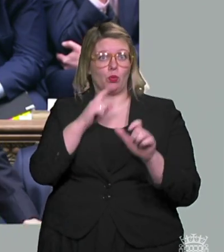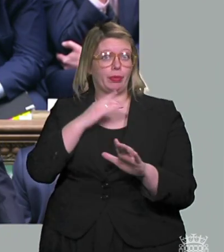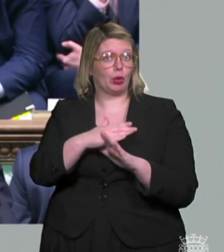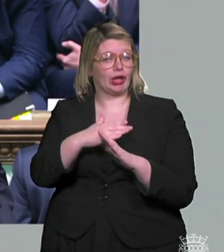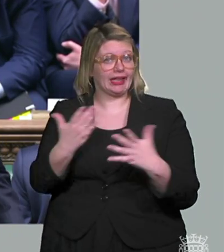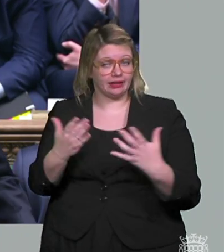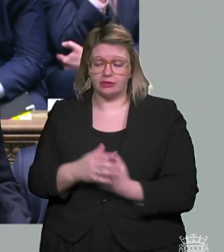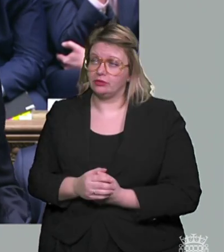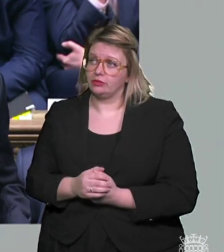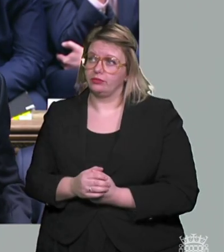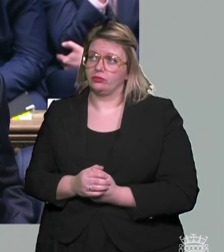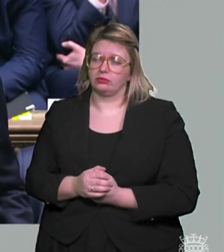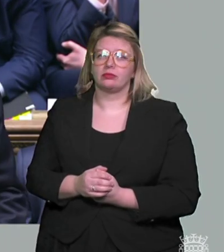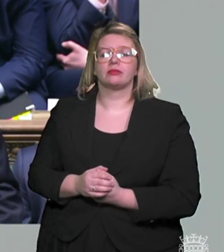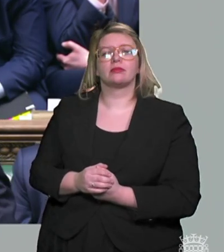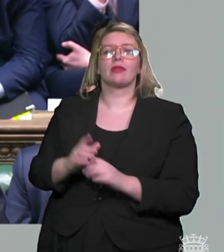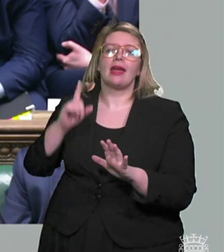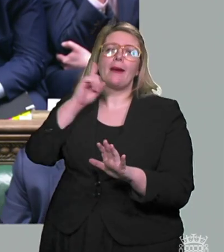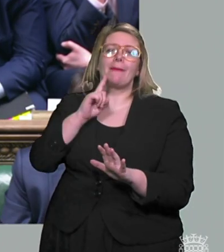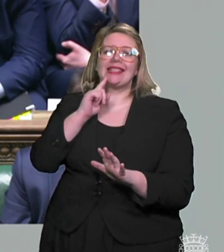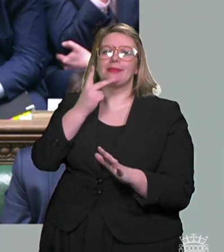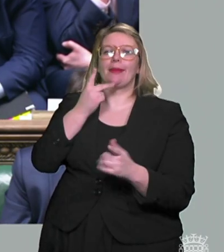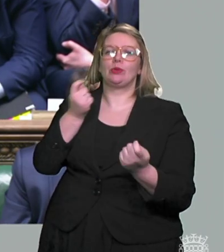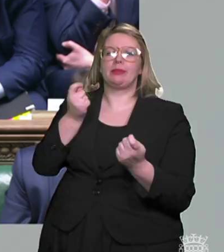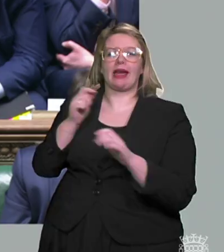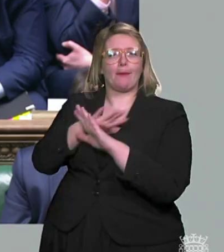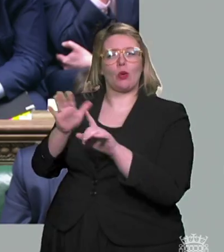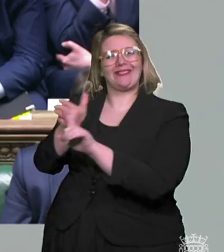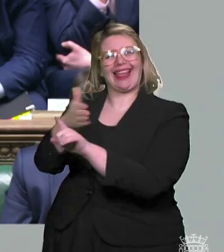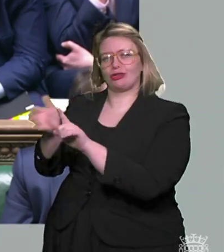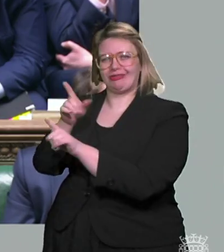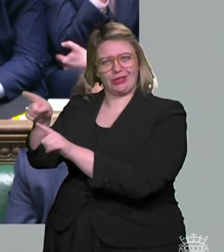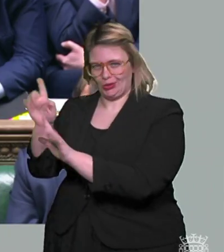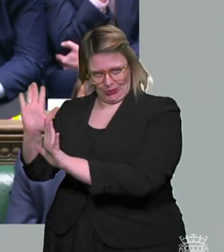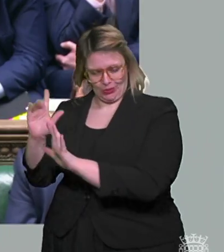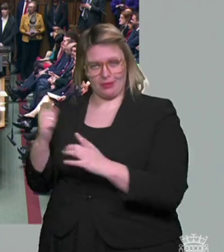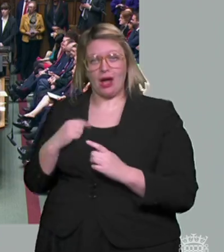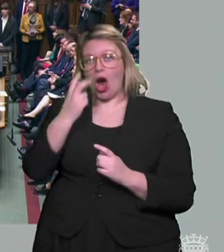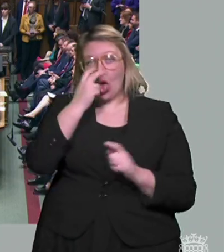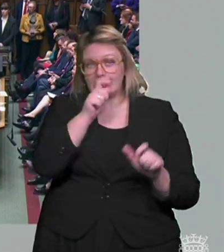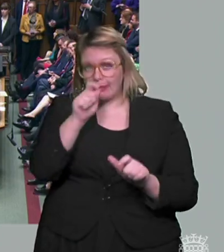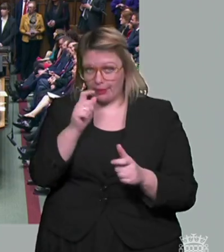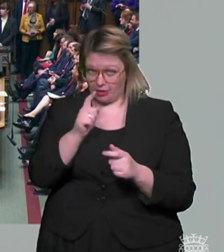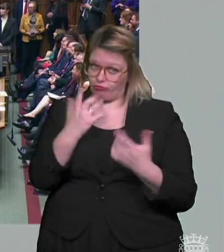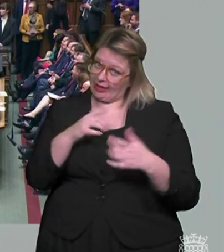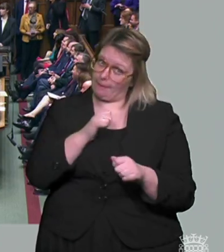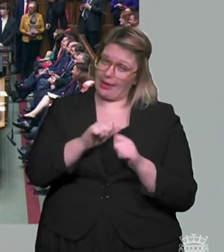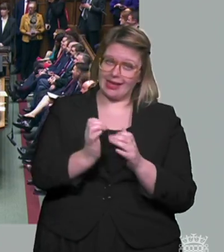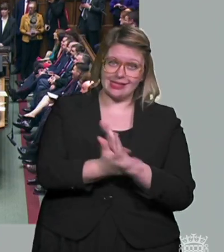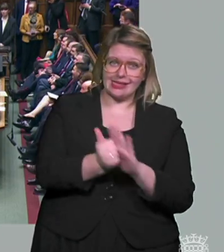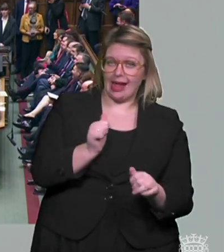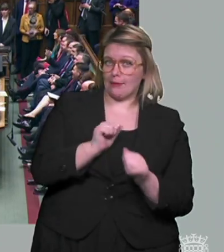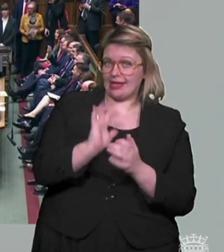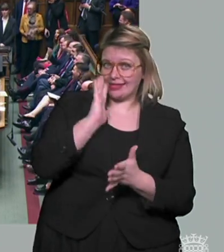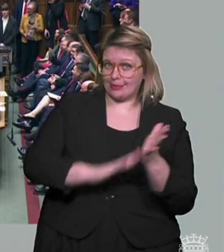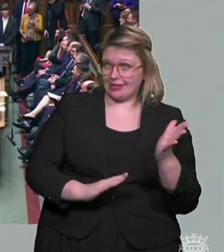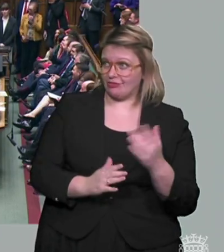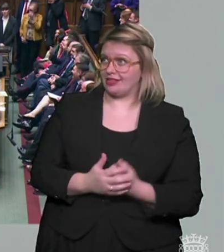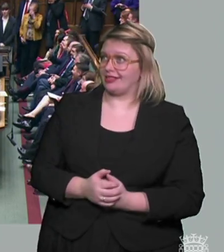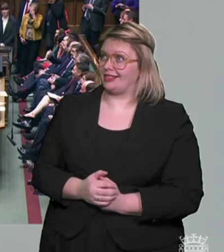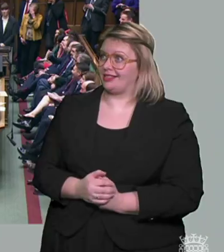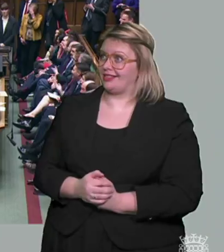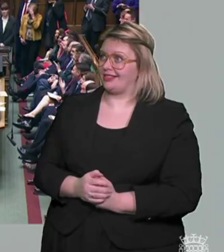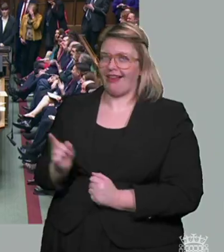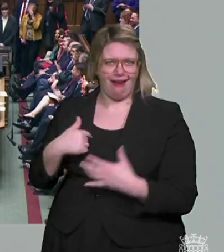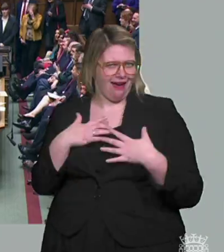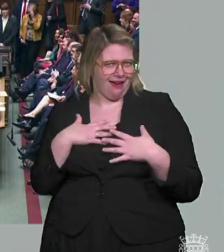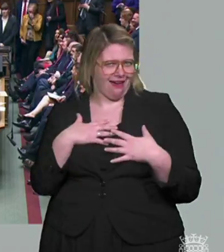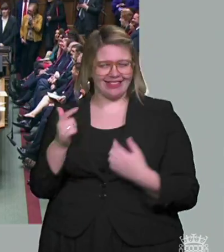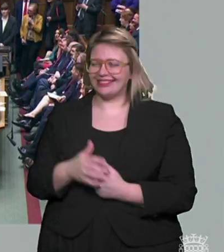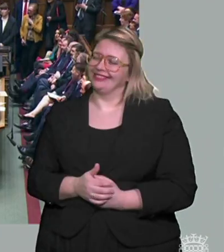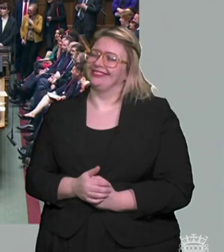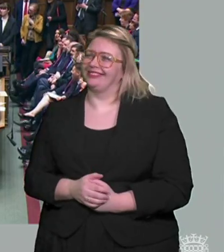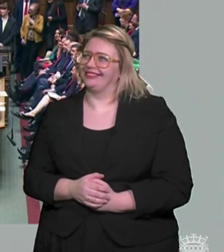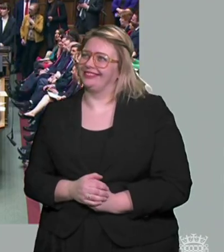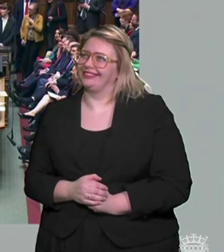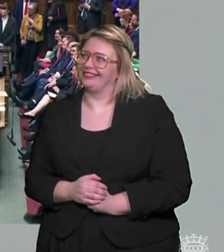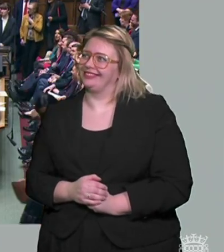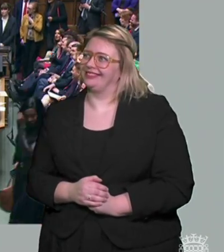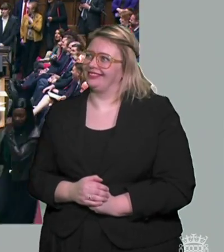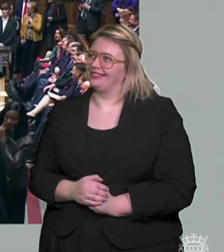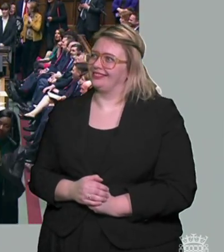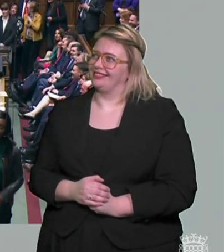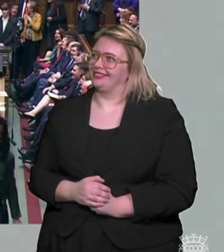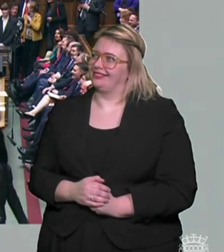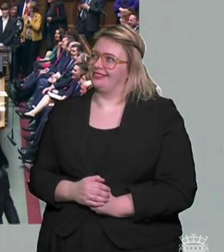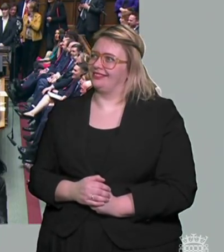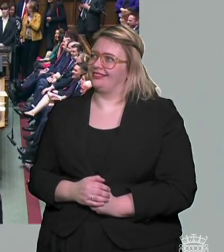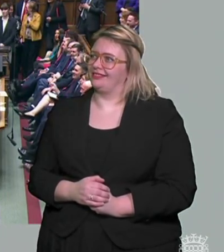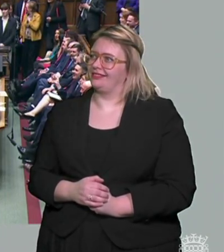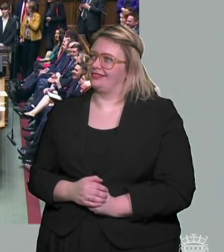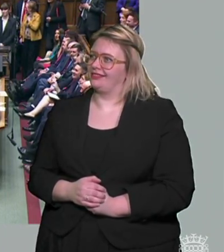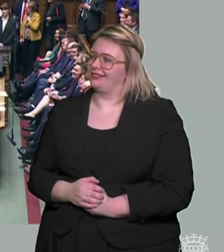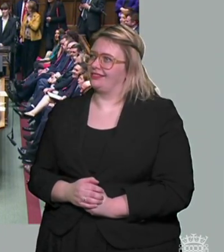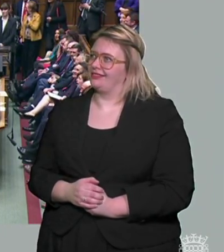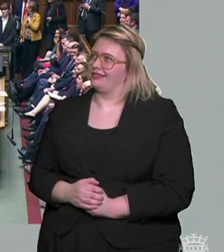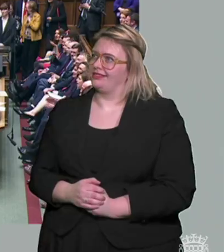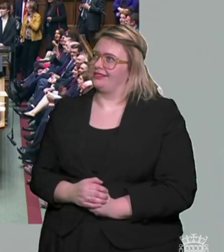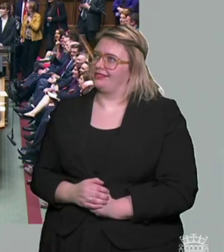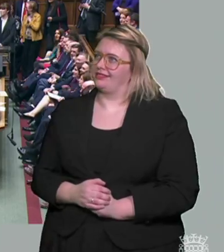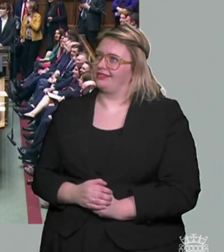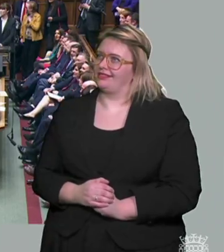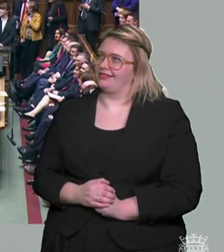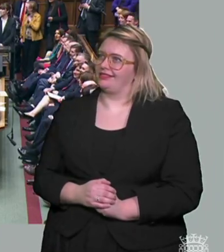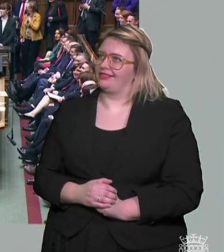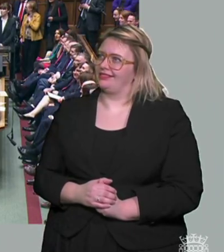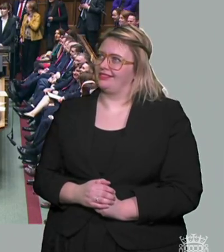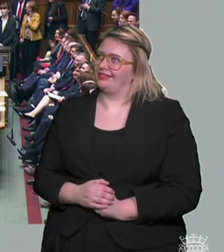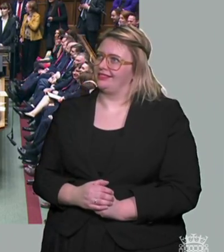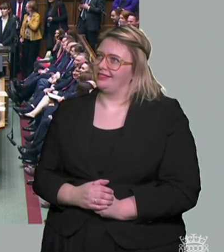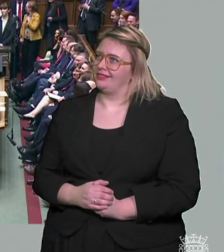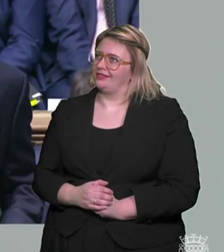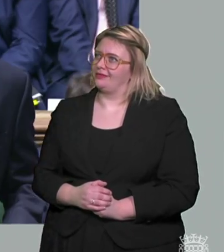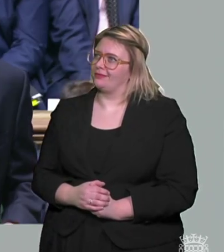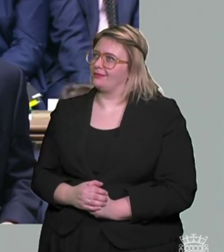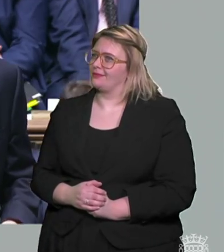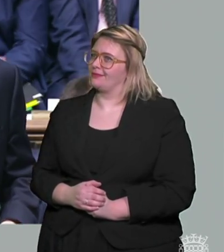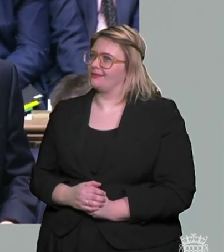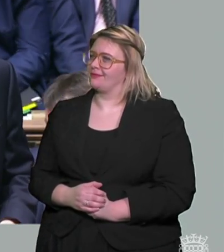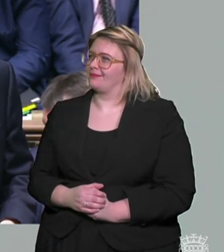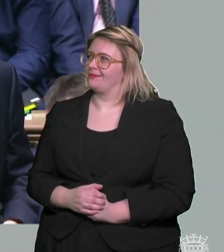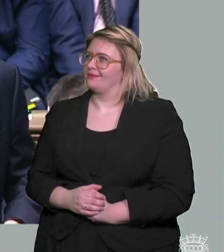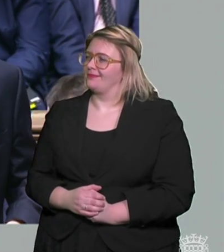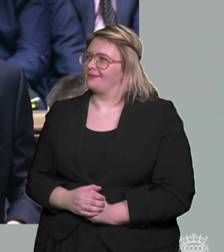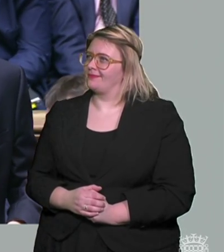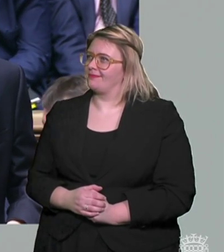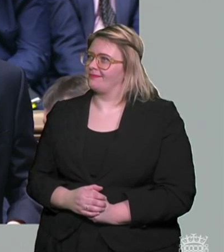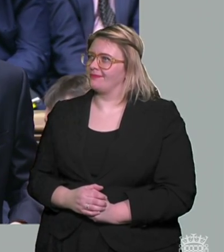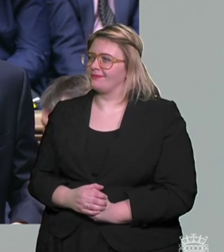Madam Deputy Speaker, I say this not to flatter you, but older people are the most skilled and experienced people we have.